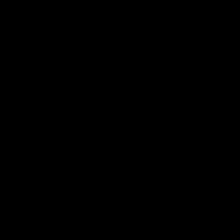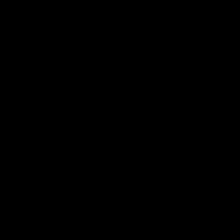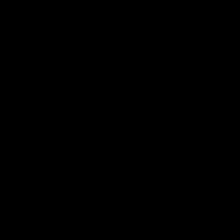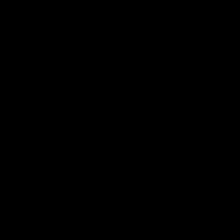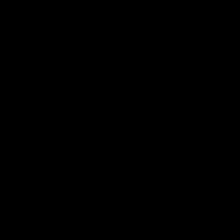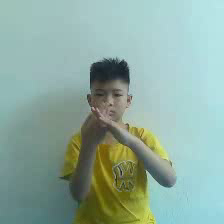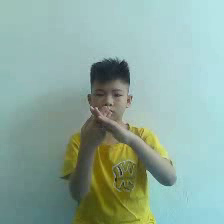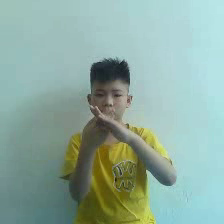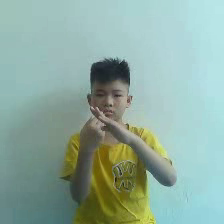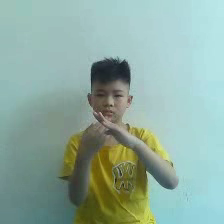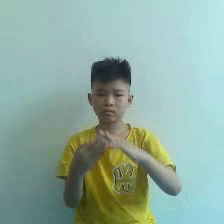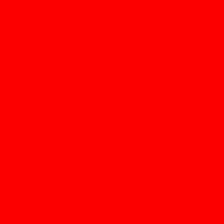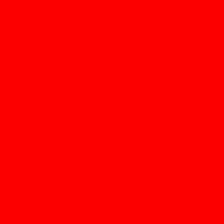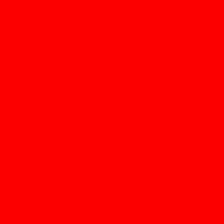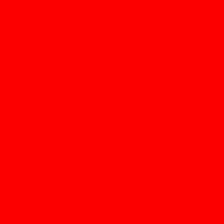Trường học